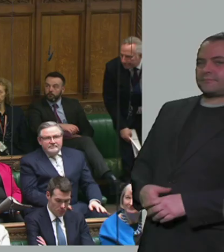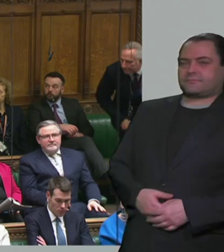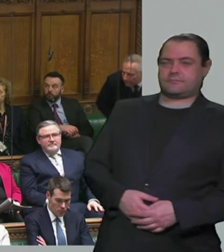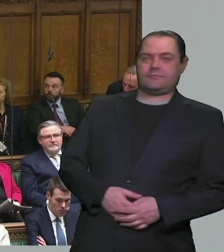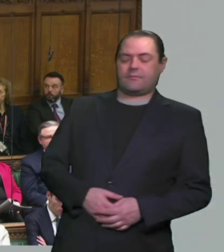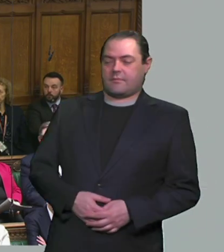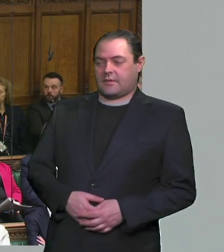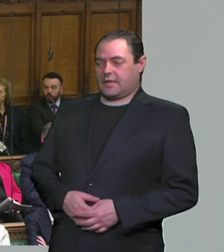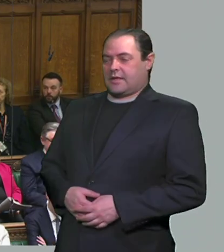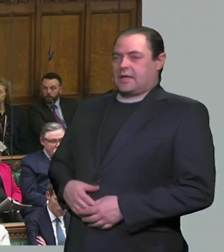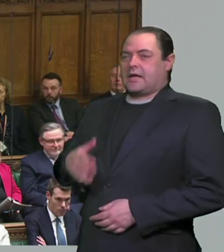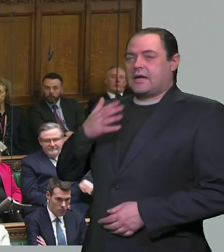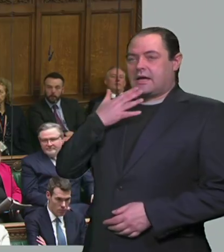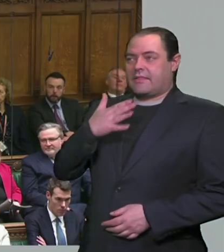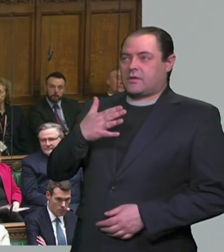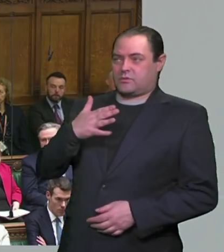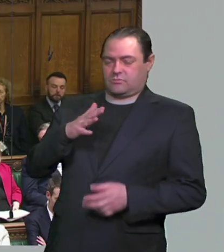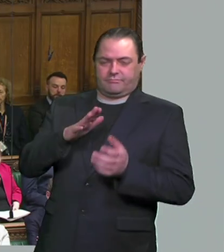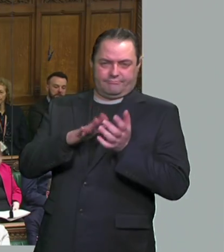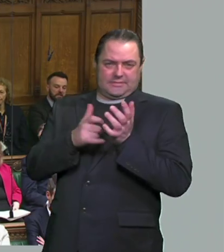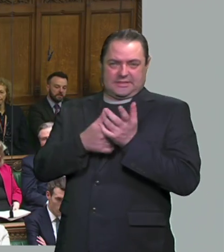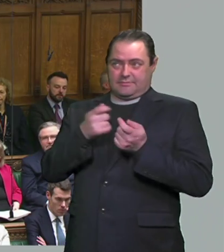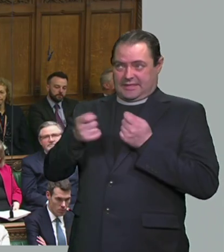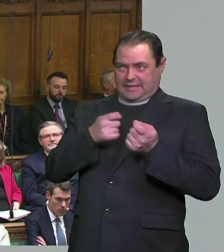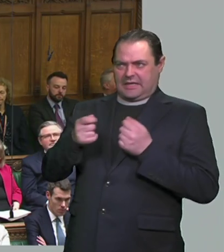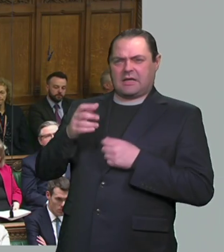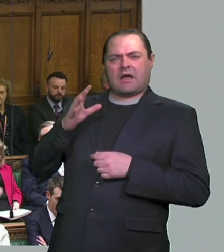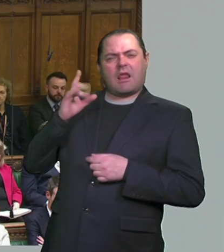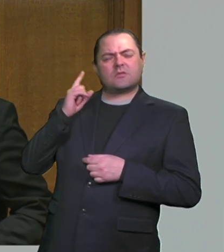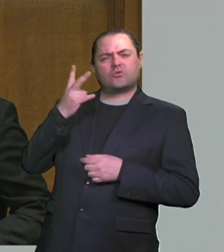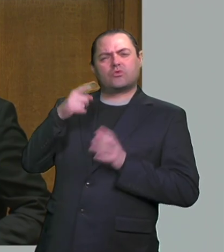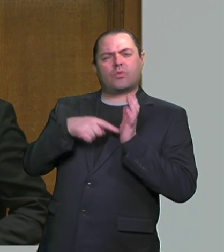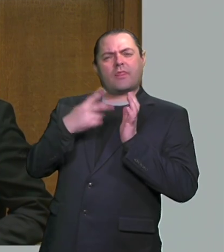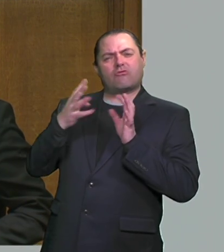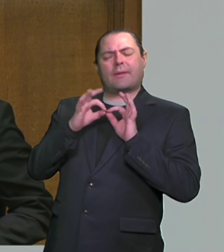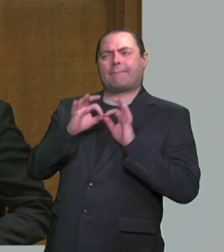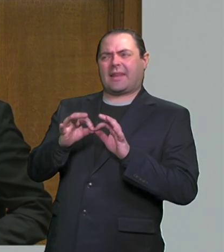Prime Minister is no stranger to paying fines.